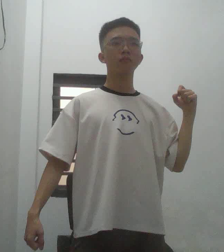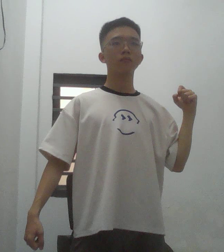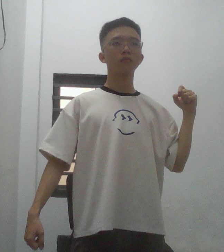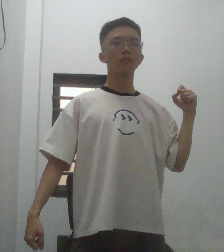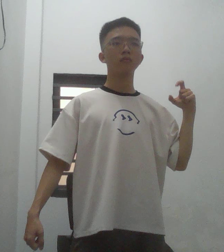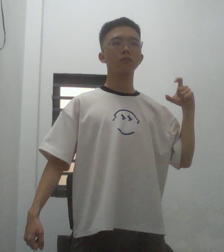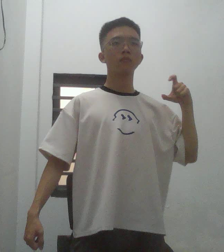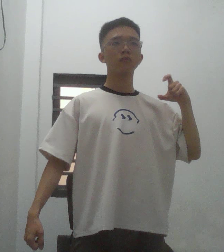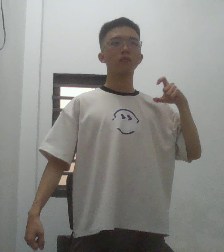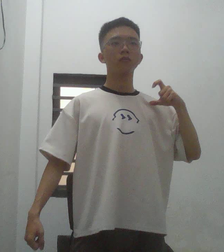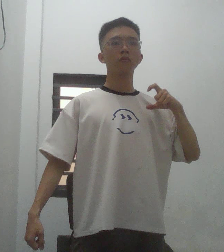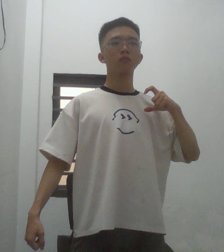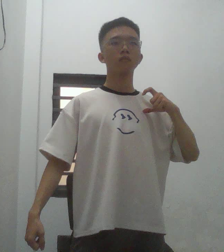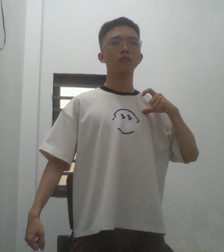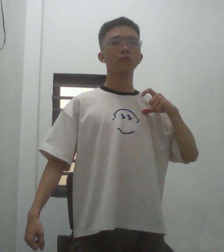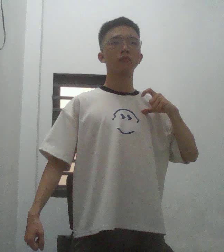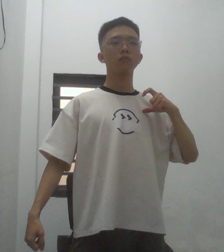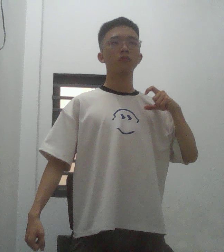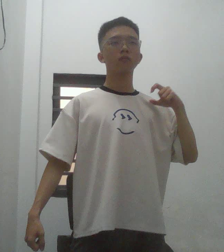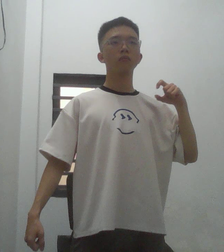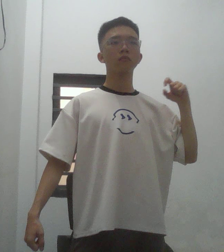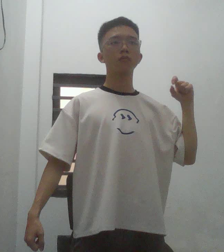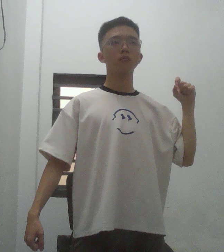giau co